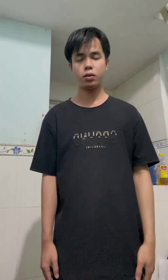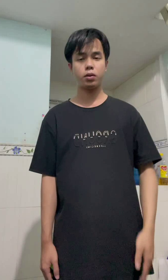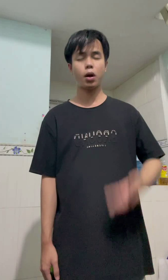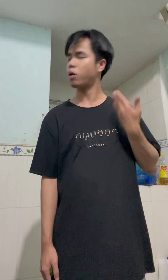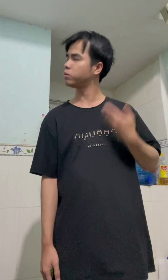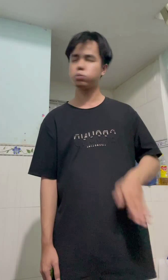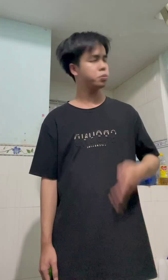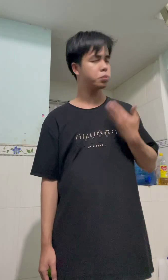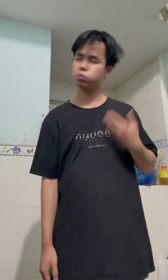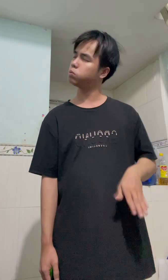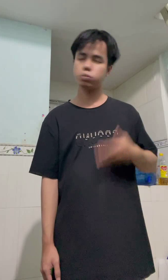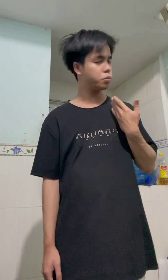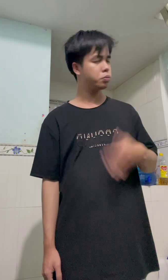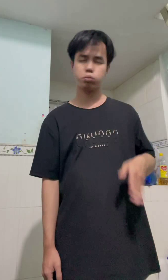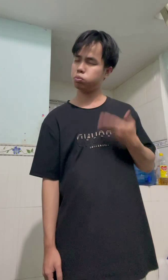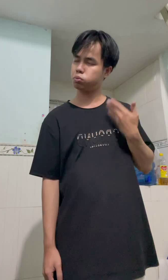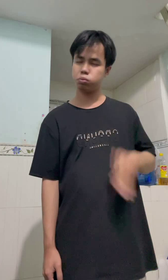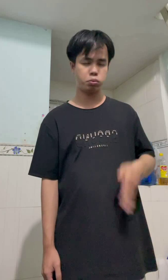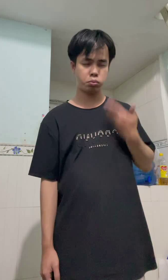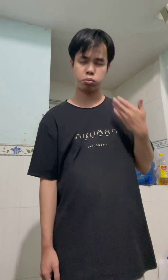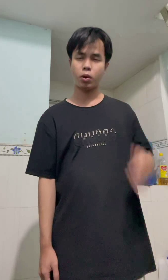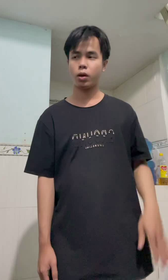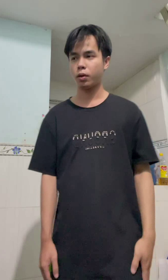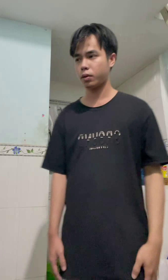nong